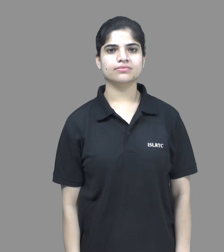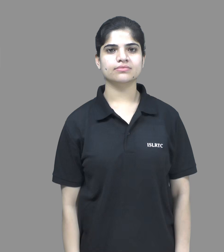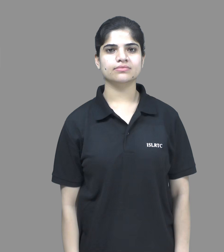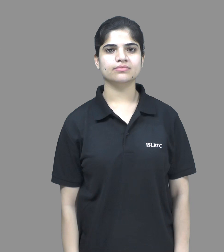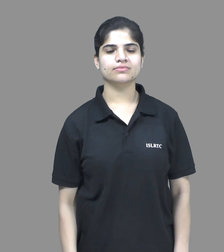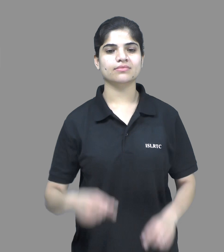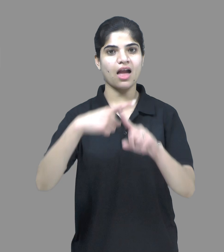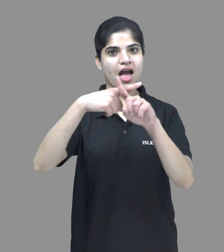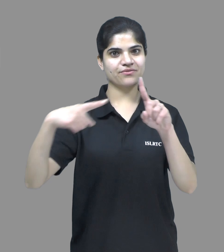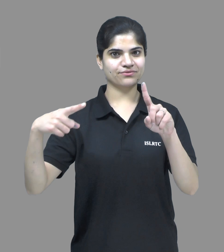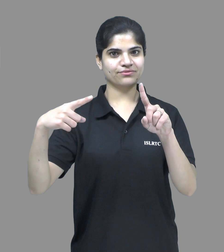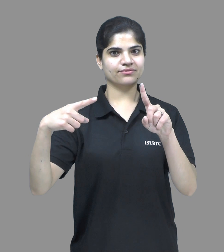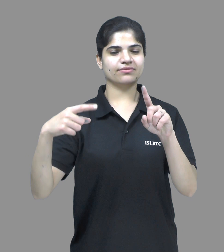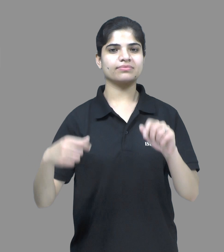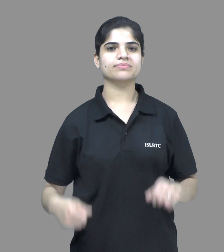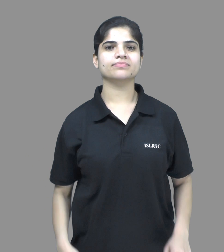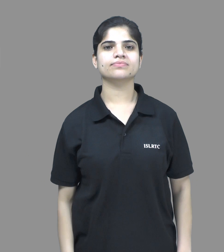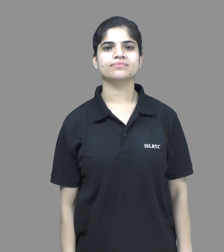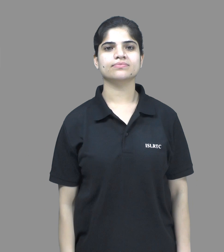Half